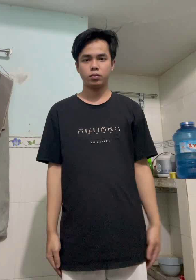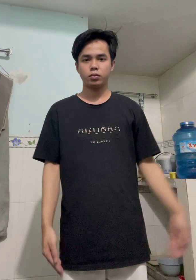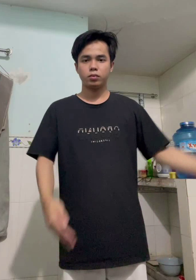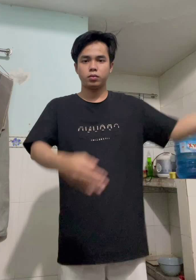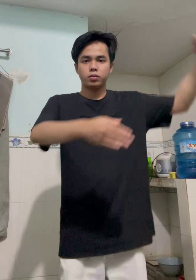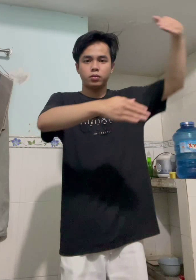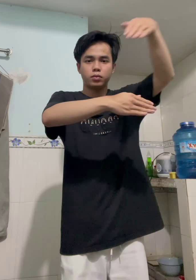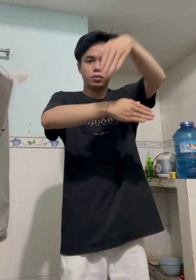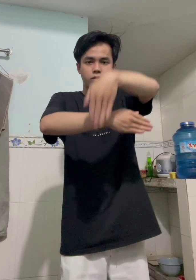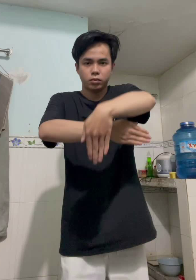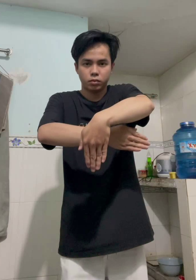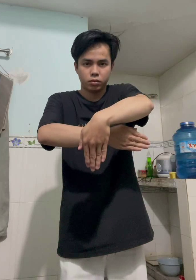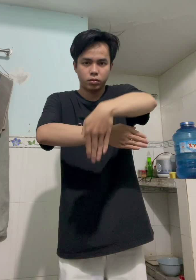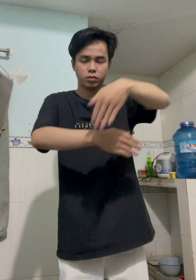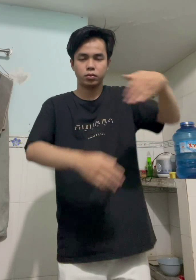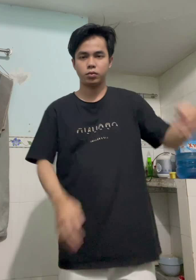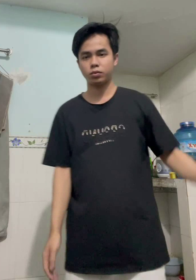buoi chieu